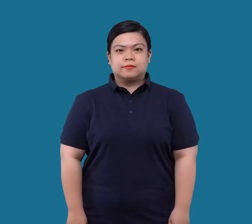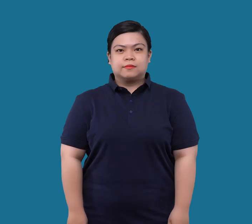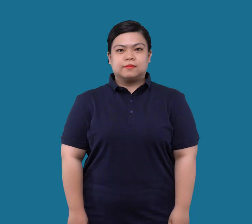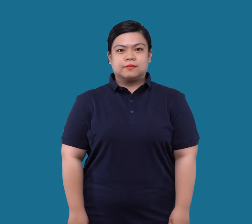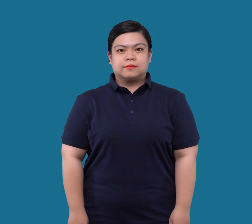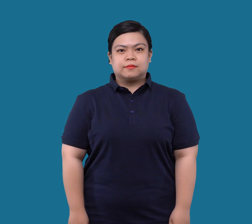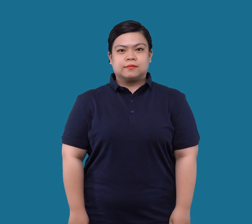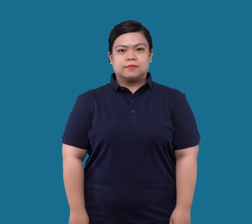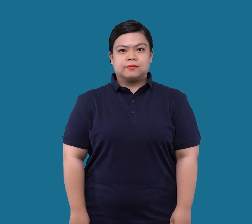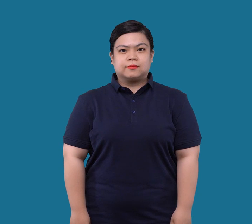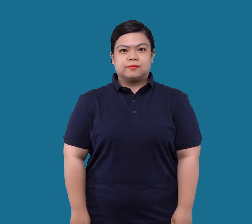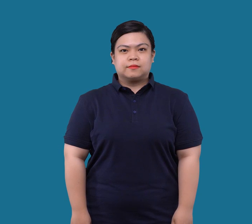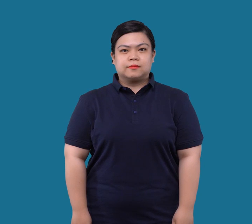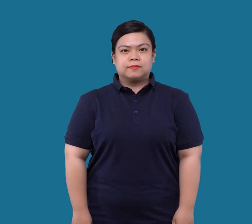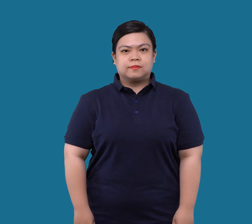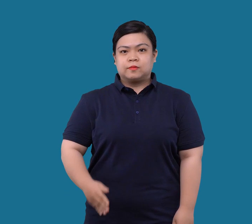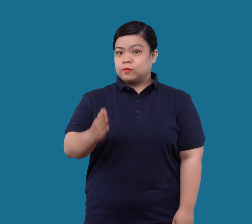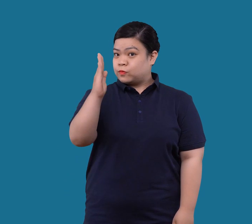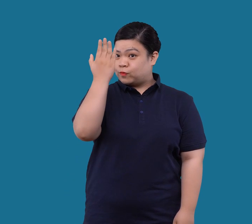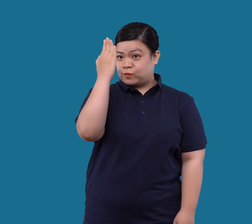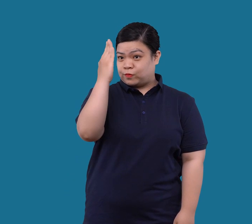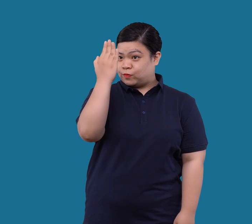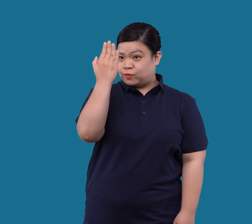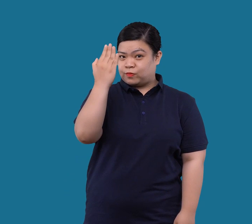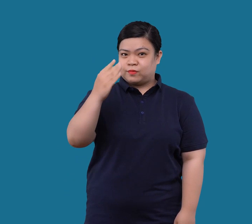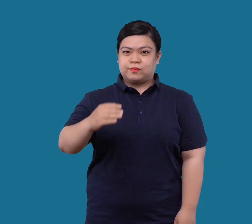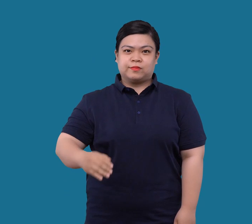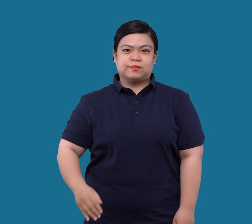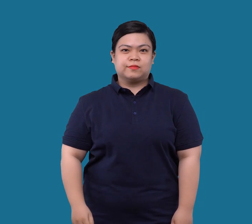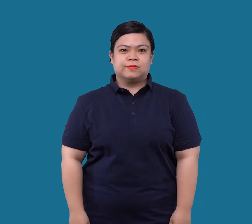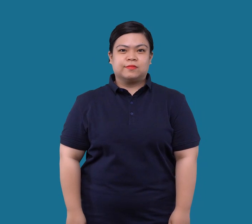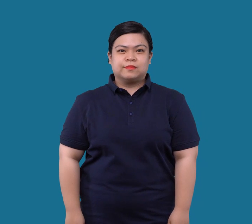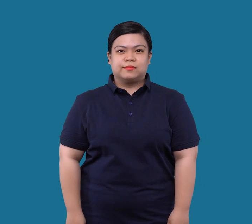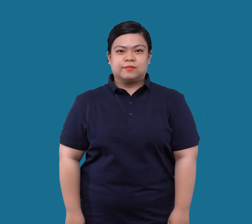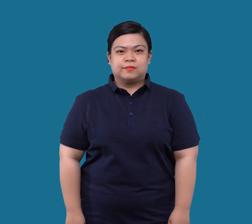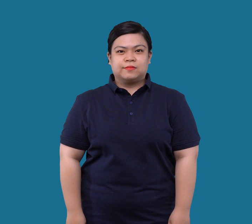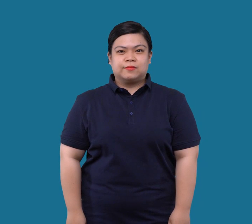cái gương